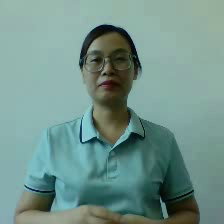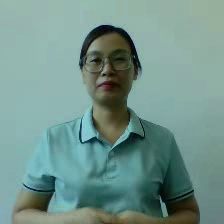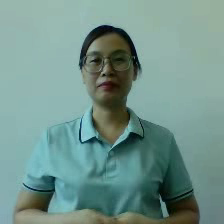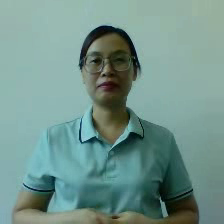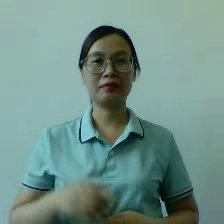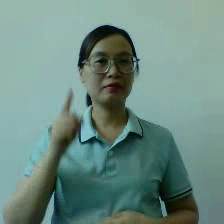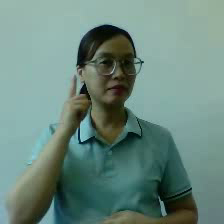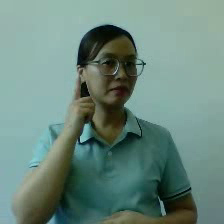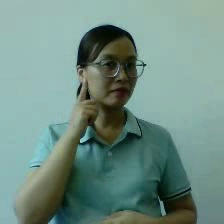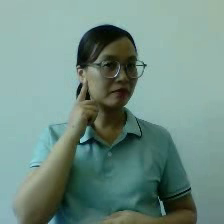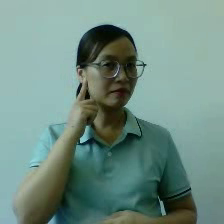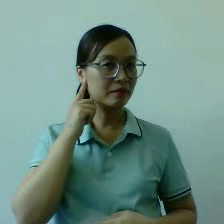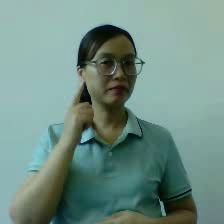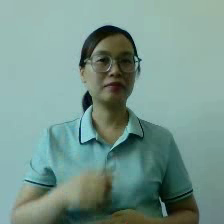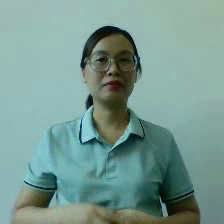Nghe